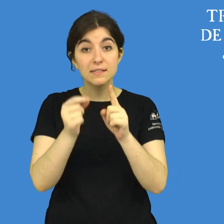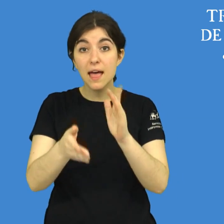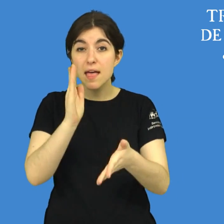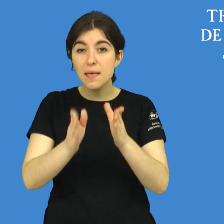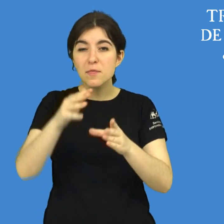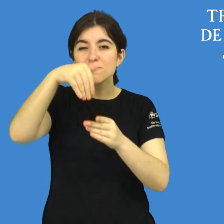terapia